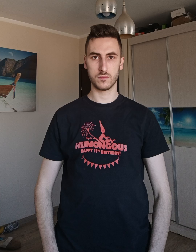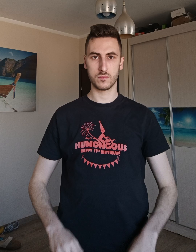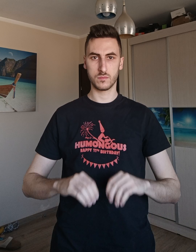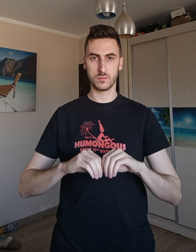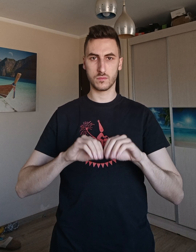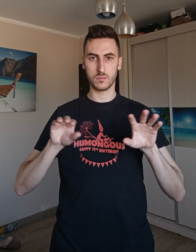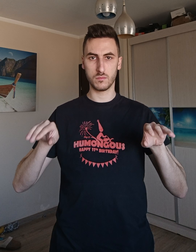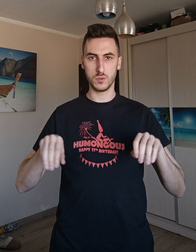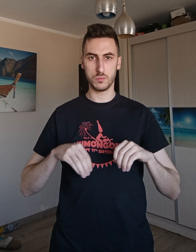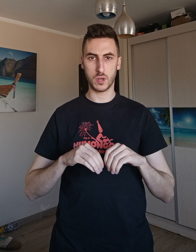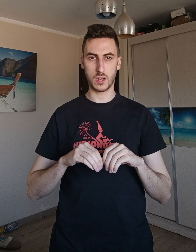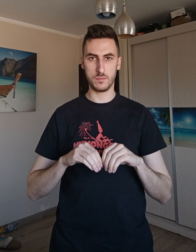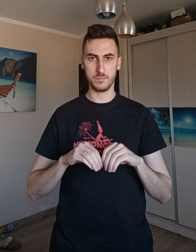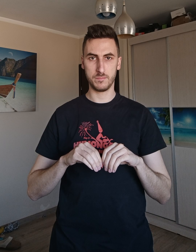משפחה